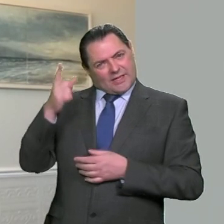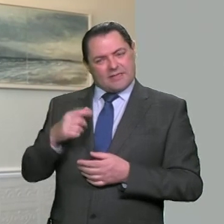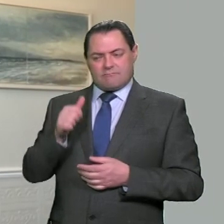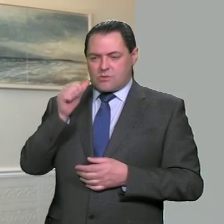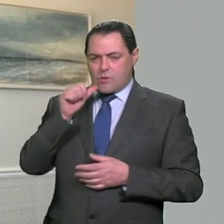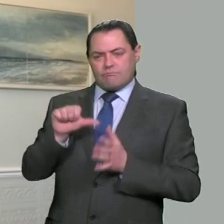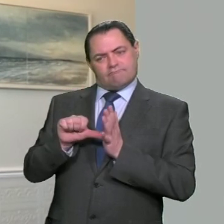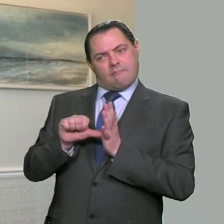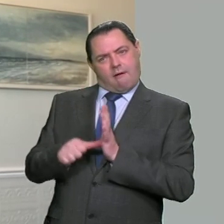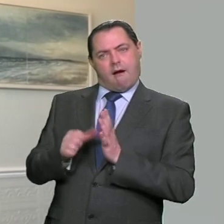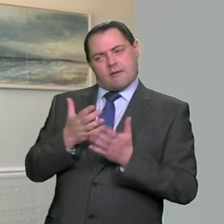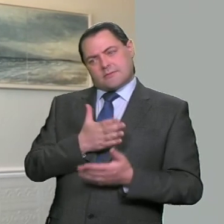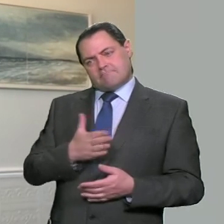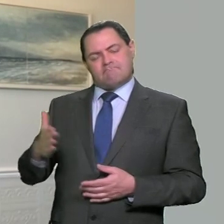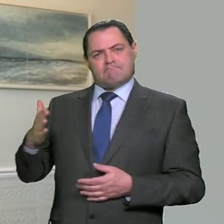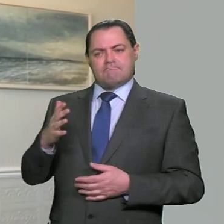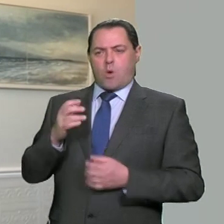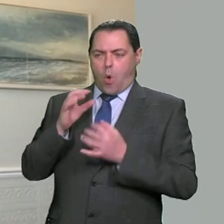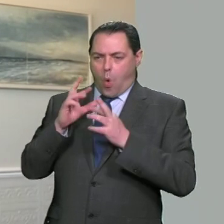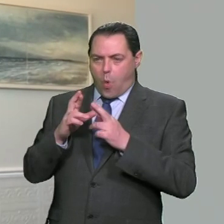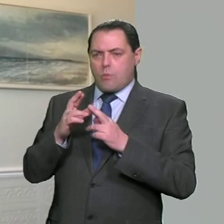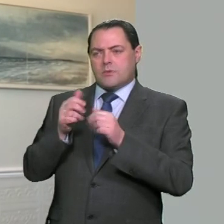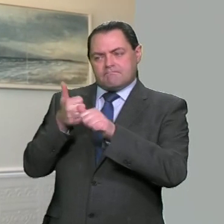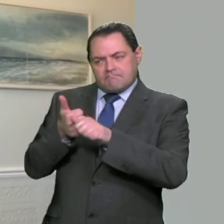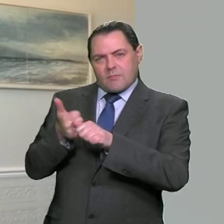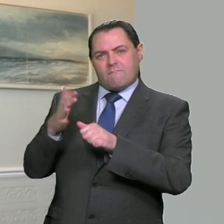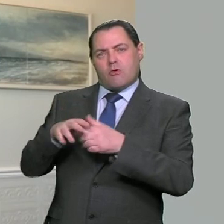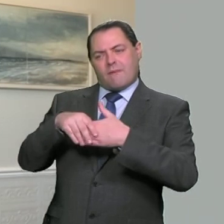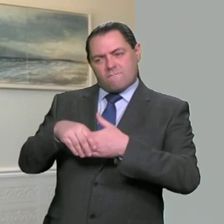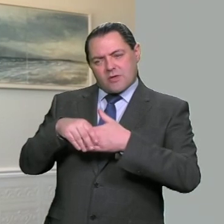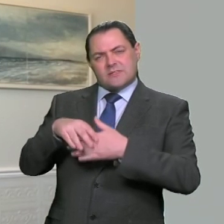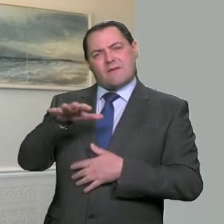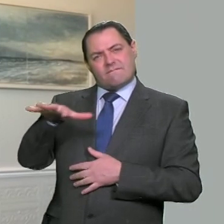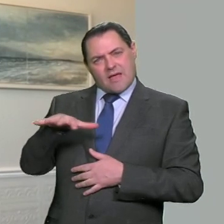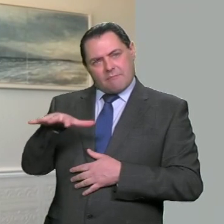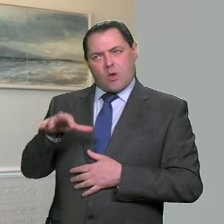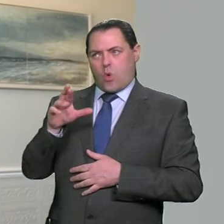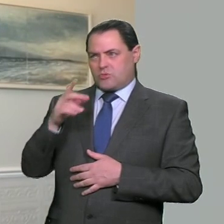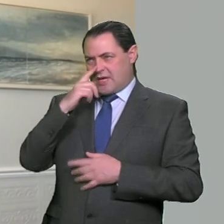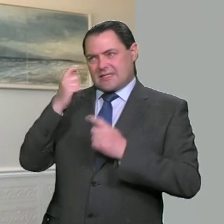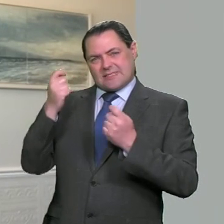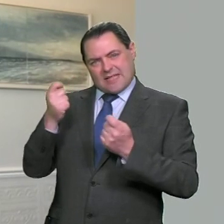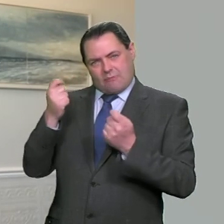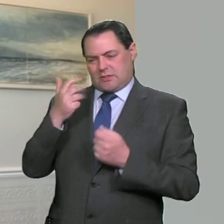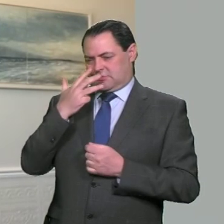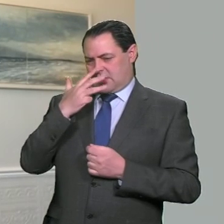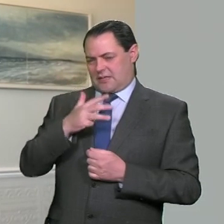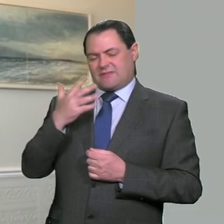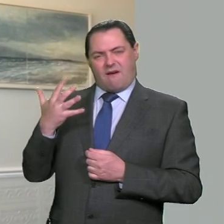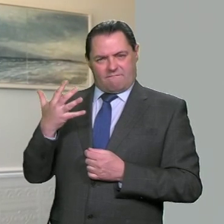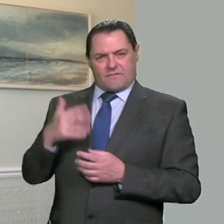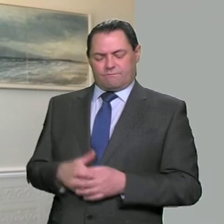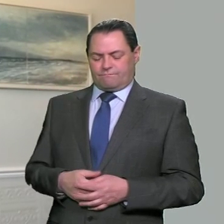I hope that she finds herself surrounded by friends and family and that she can find it within herself to take some time to celebrate her 95th birthday.